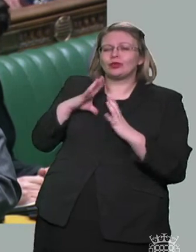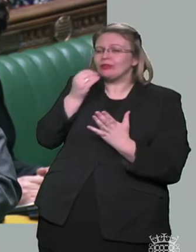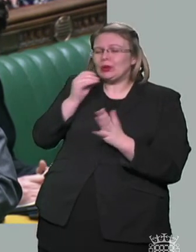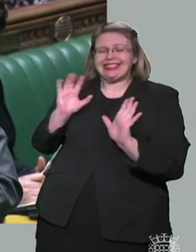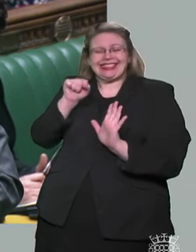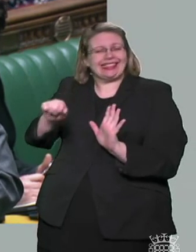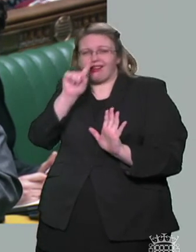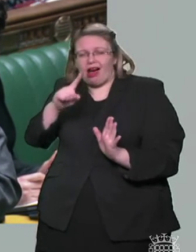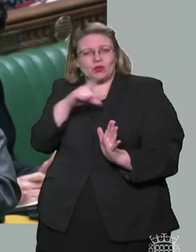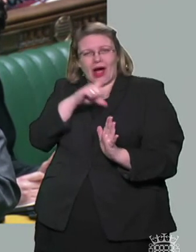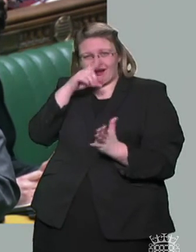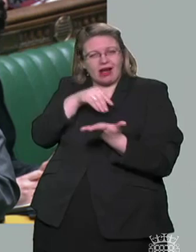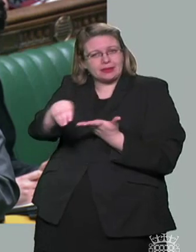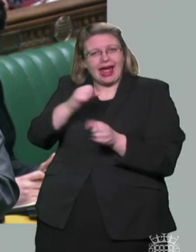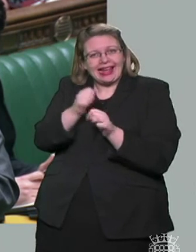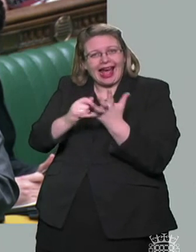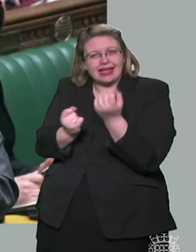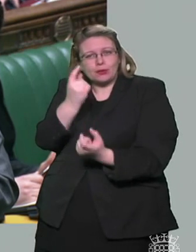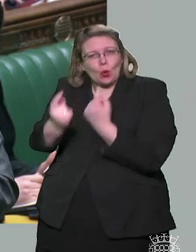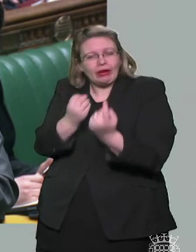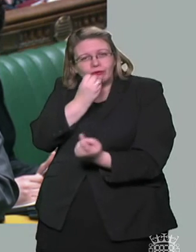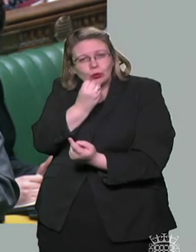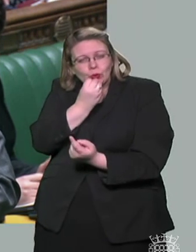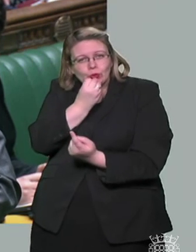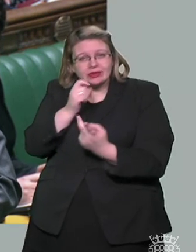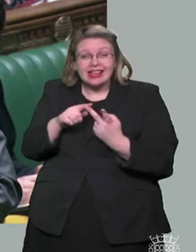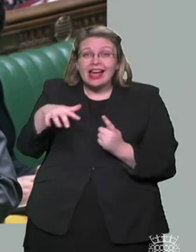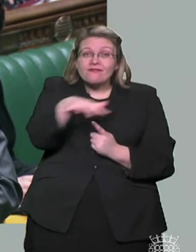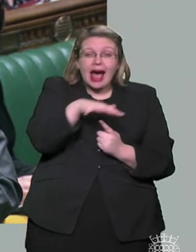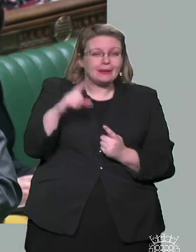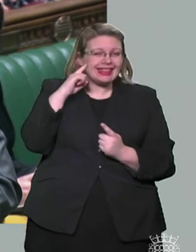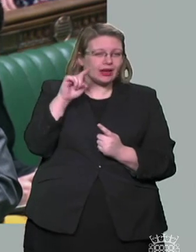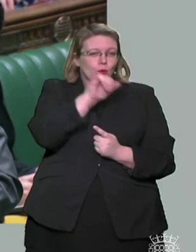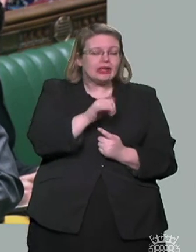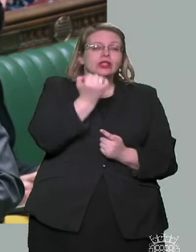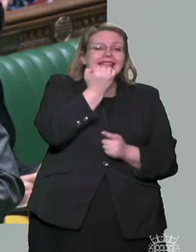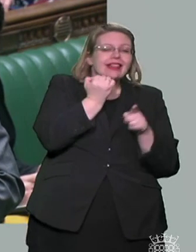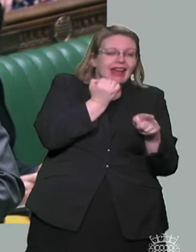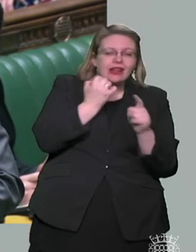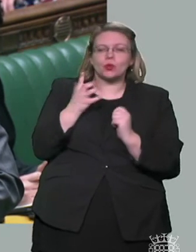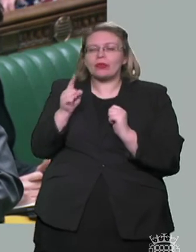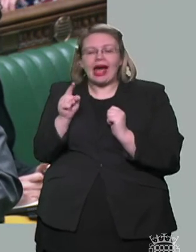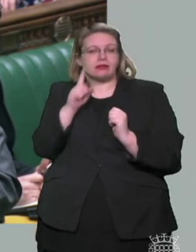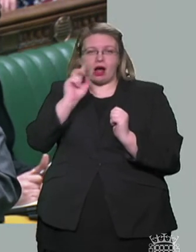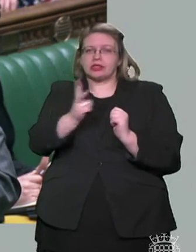Families are having to choose what rooms to heat or whether they can turn on the heating at all.